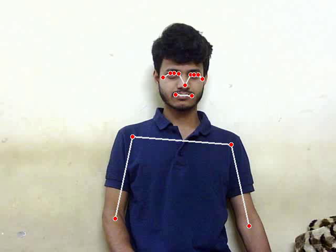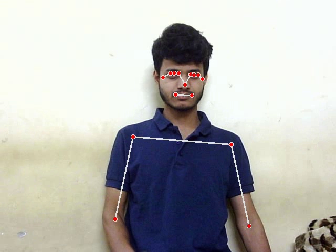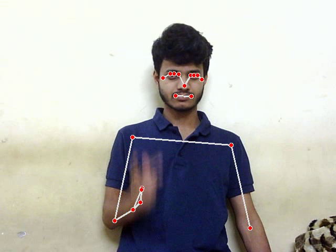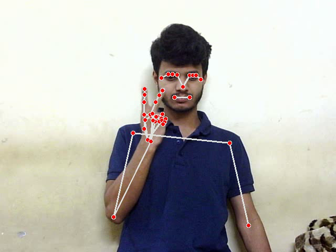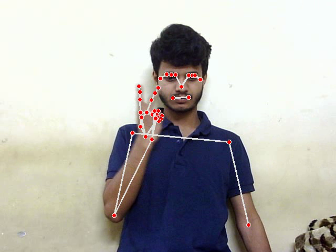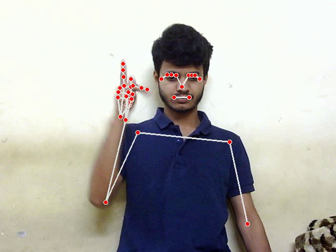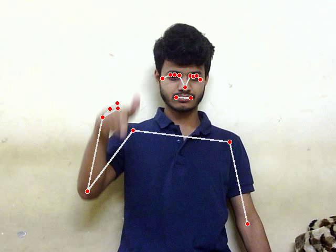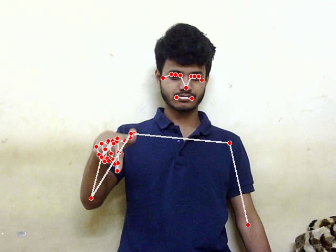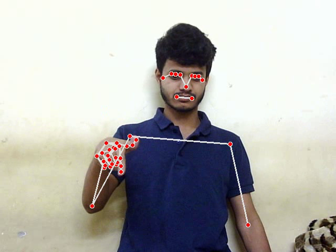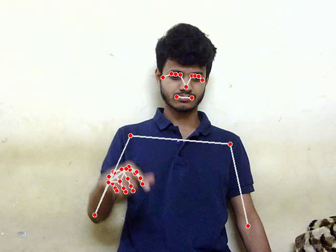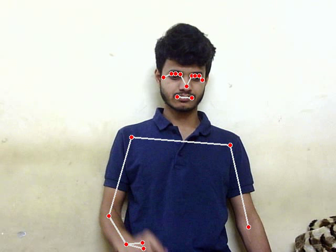see you later